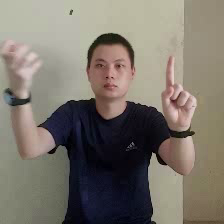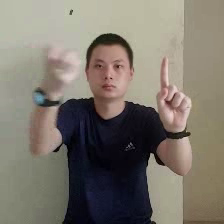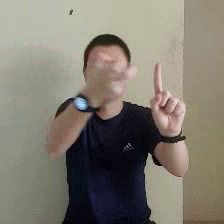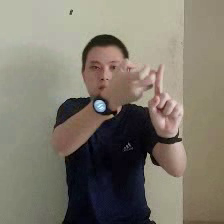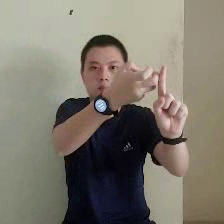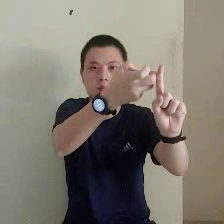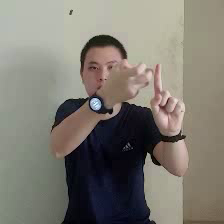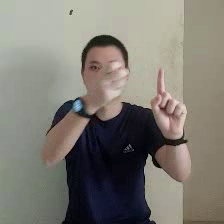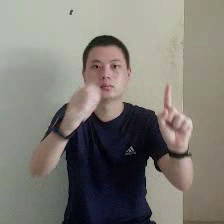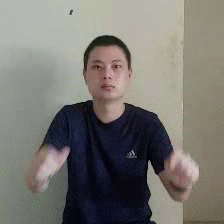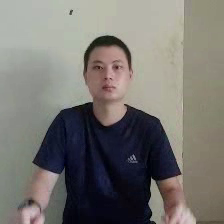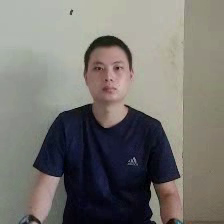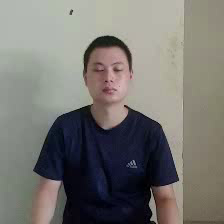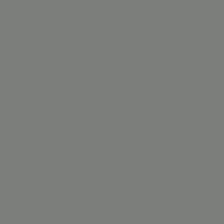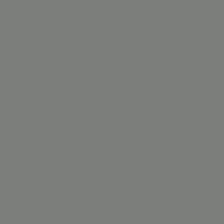Hâm mộ